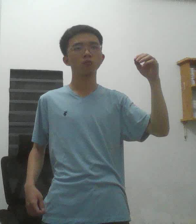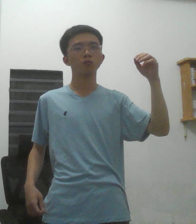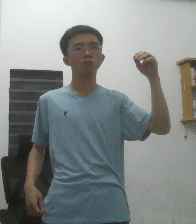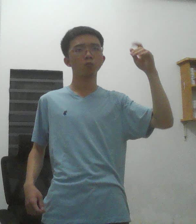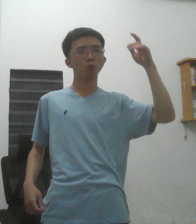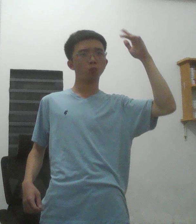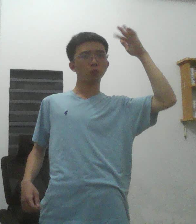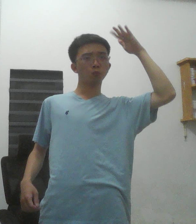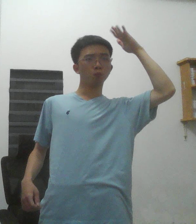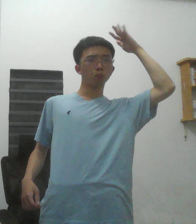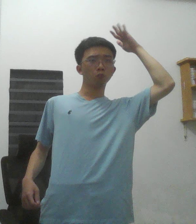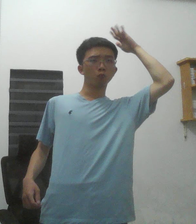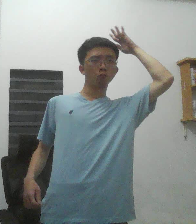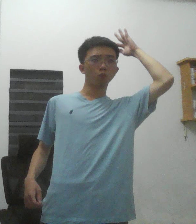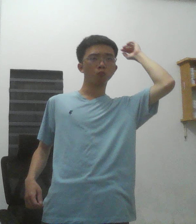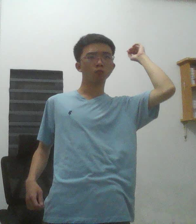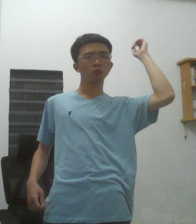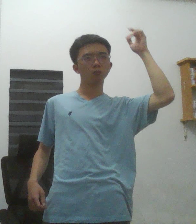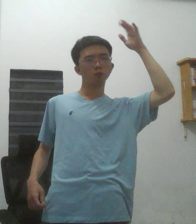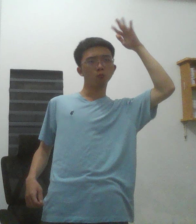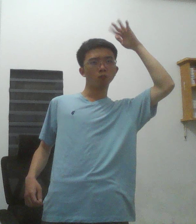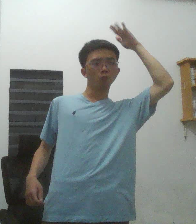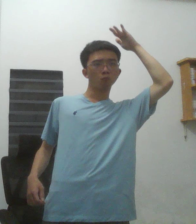vo ly